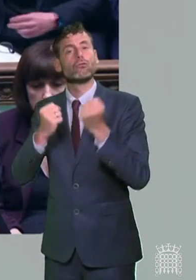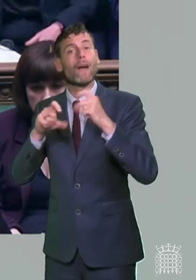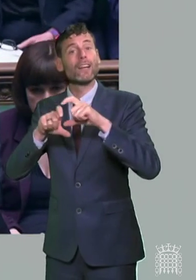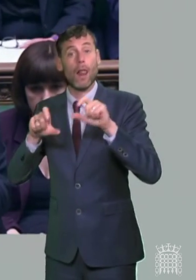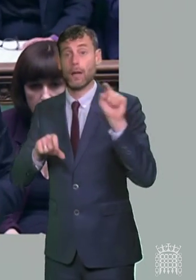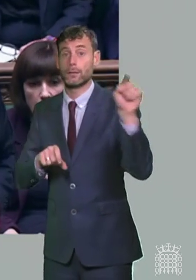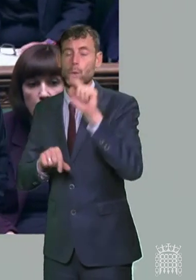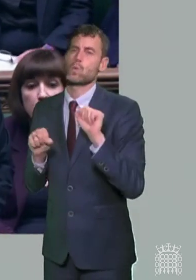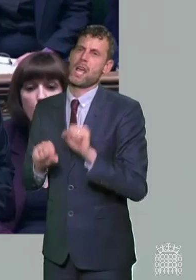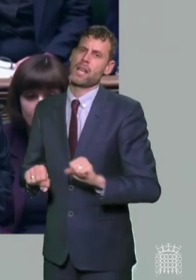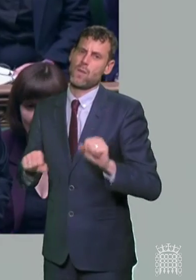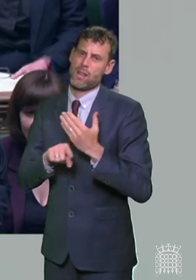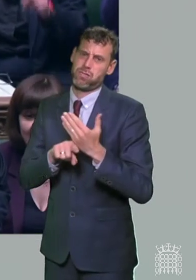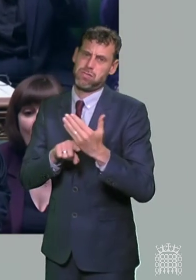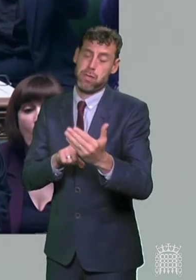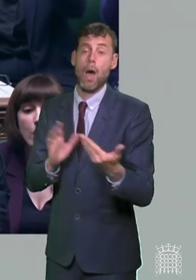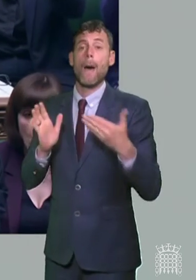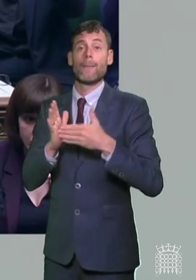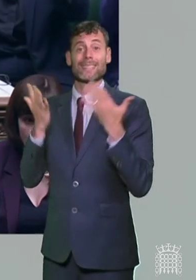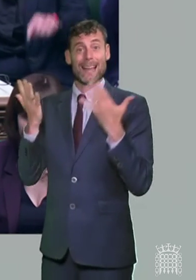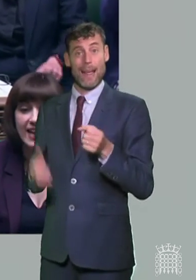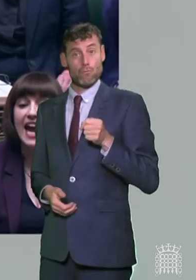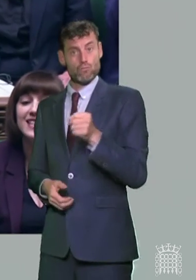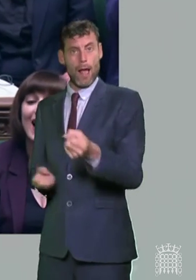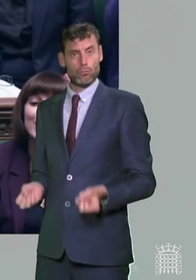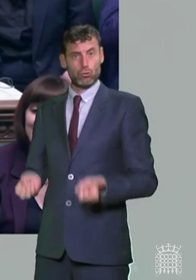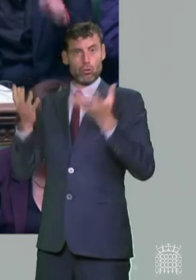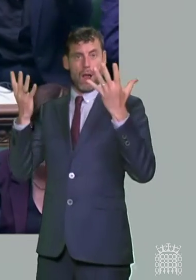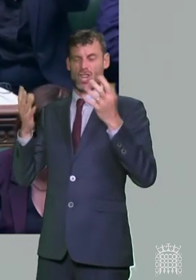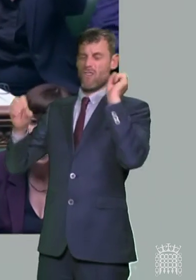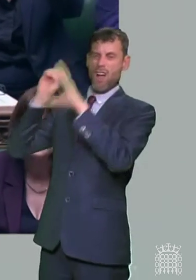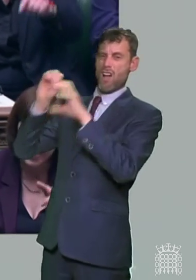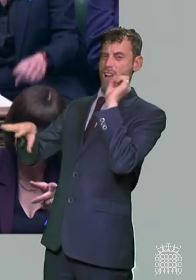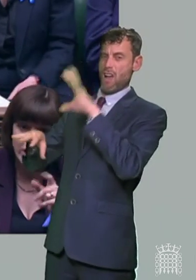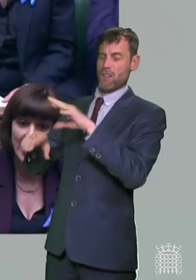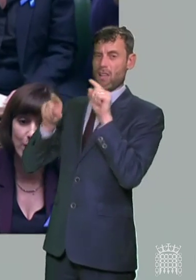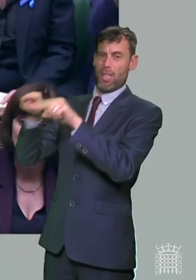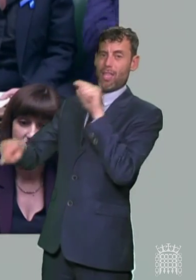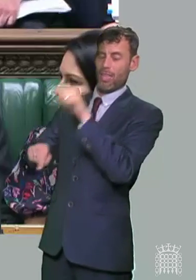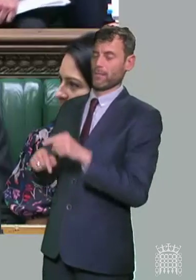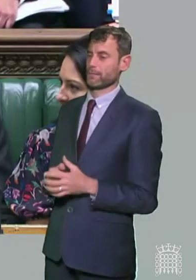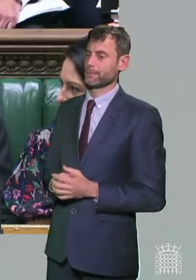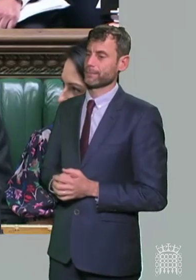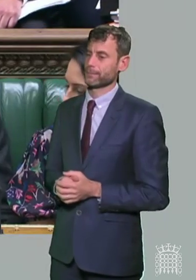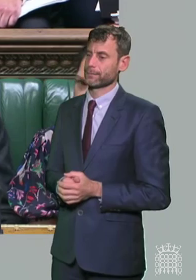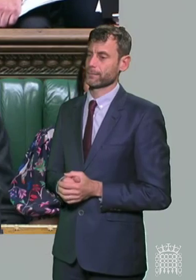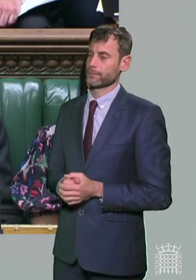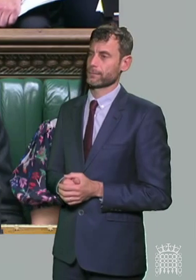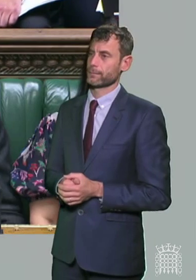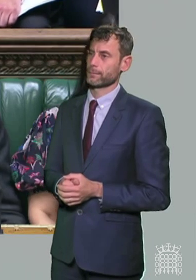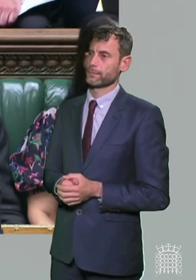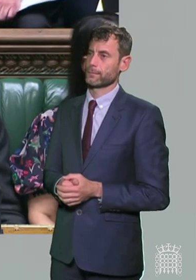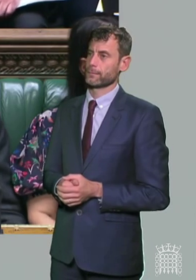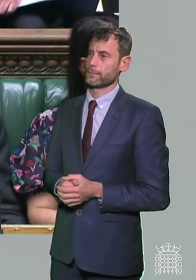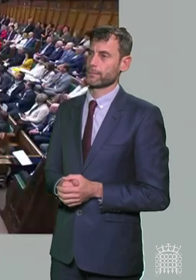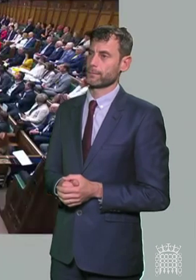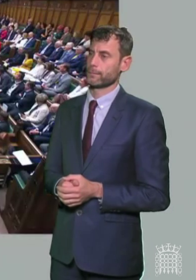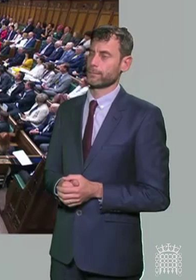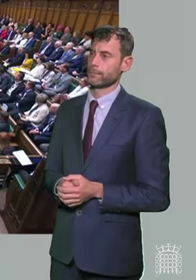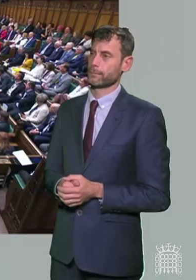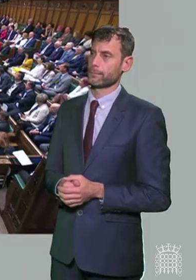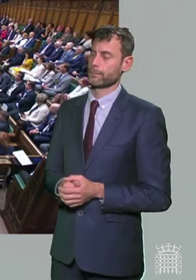If the Prime Minister is genuine—